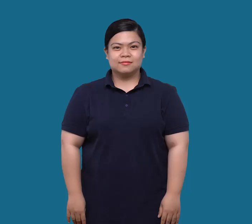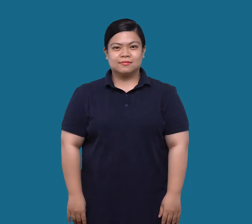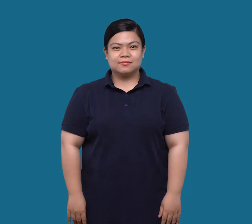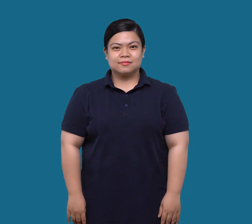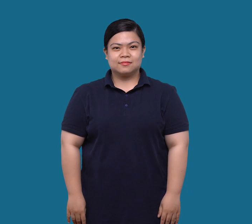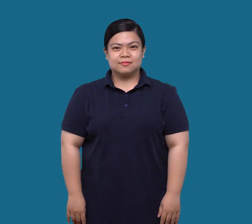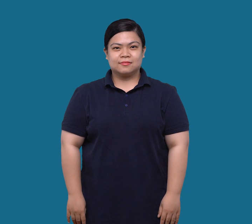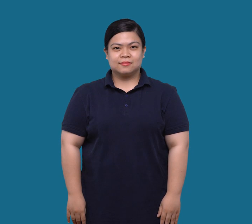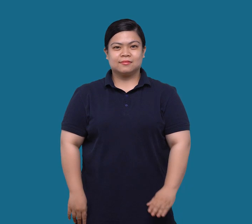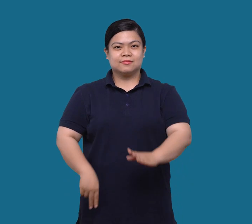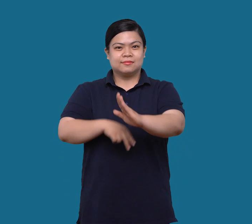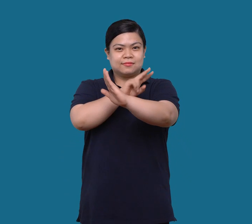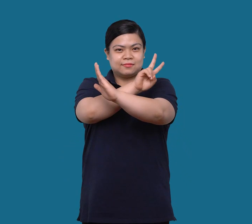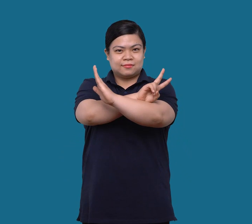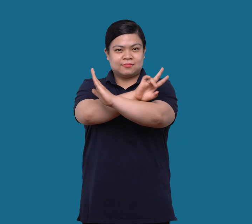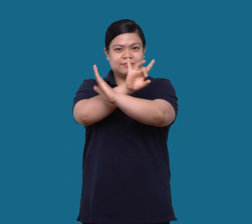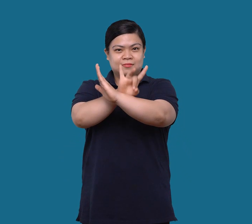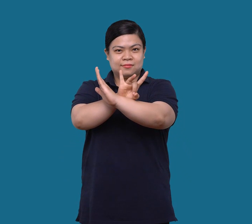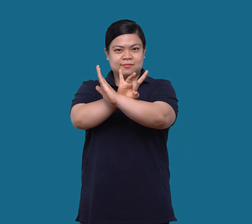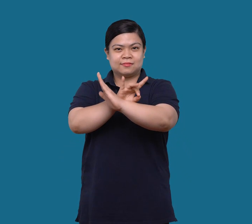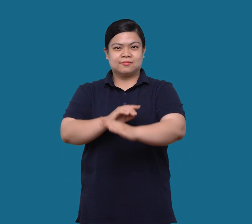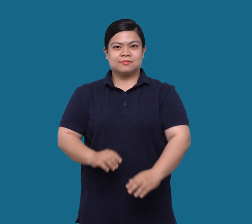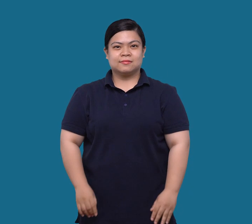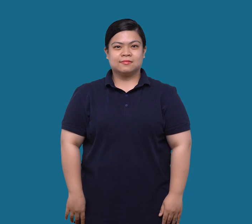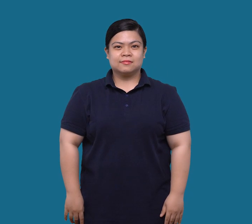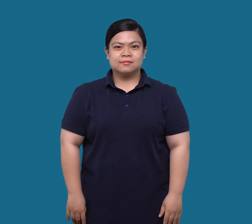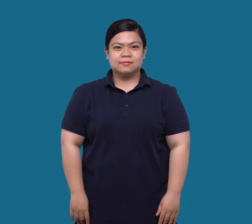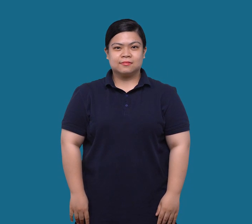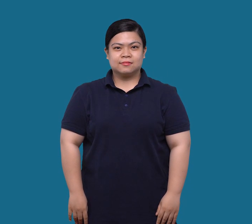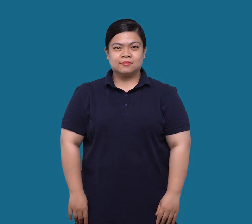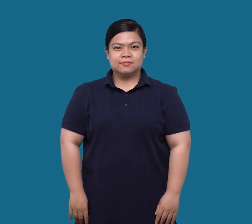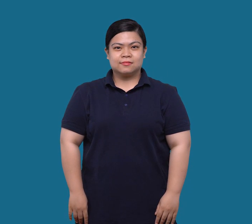nhà văn hóa